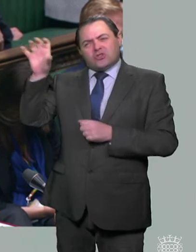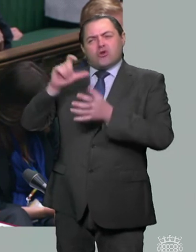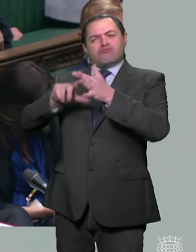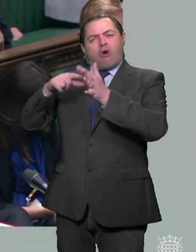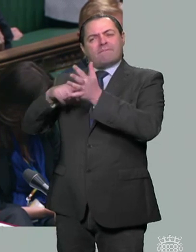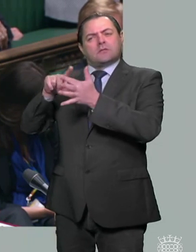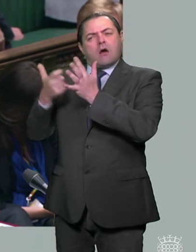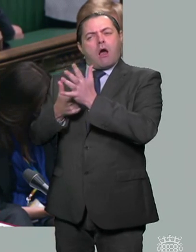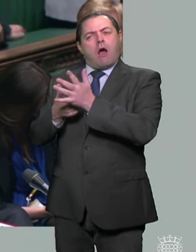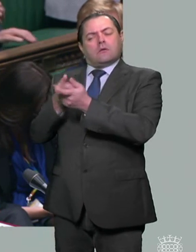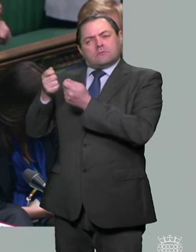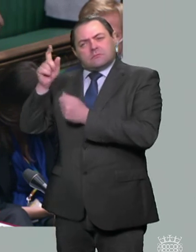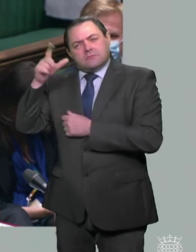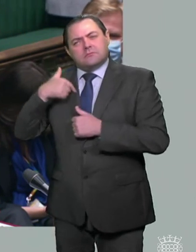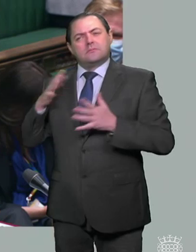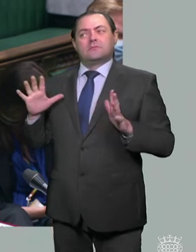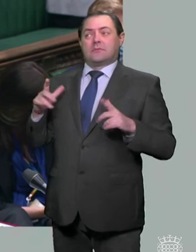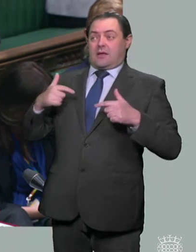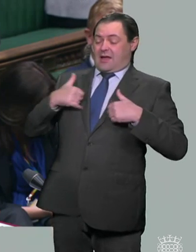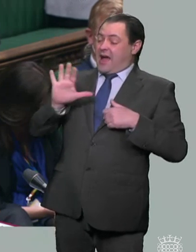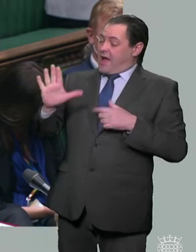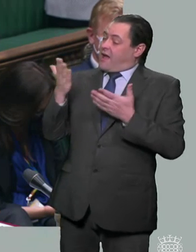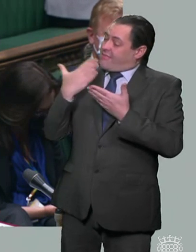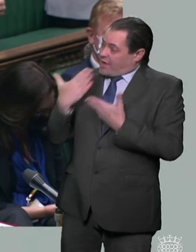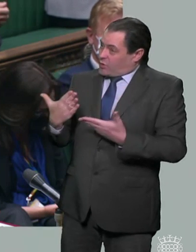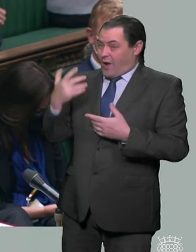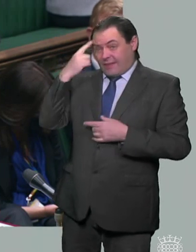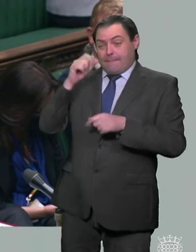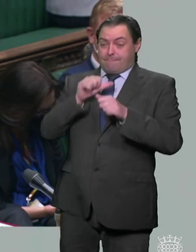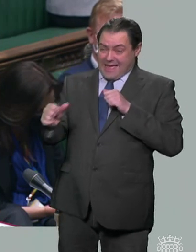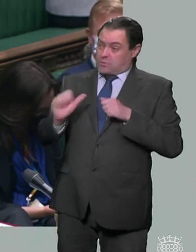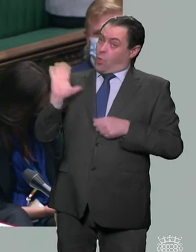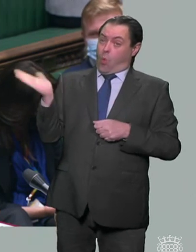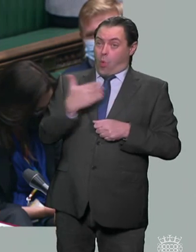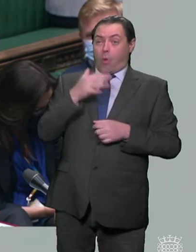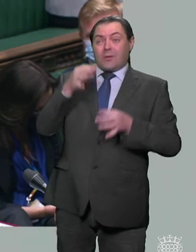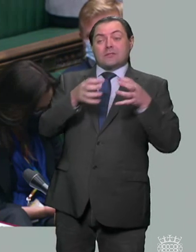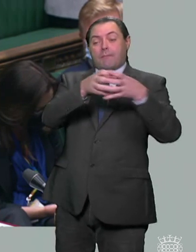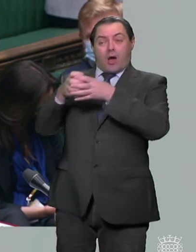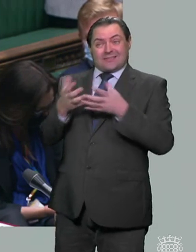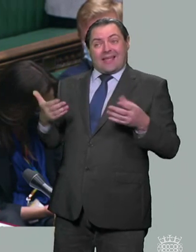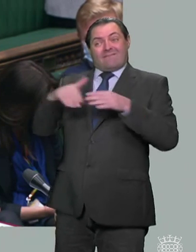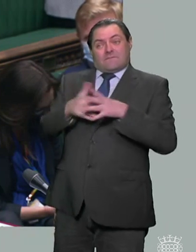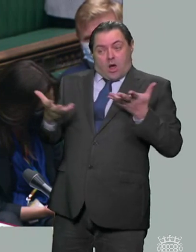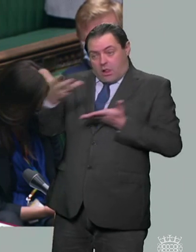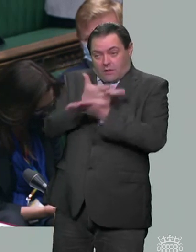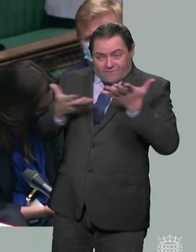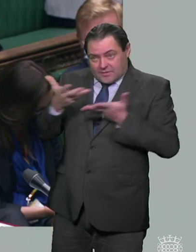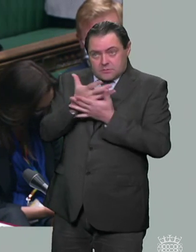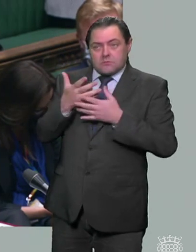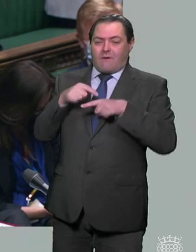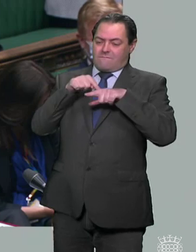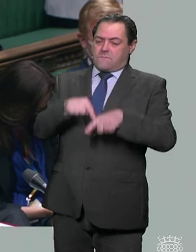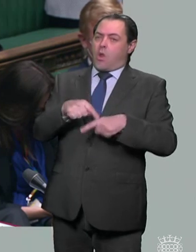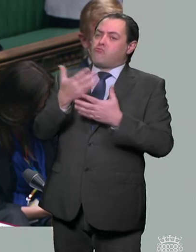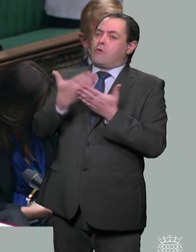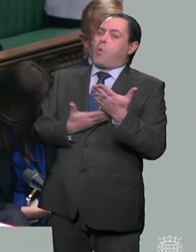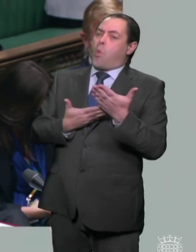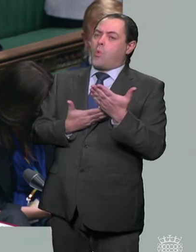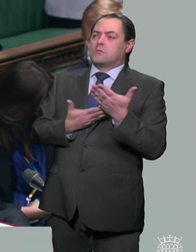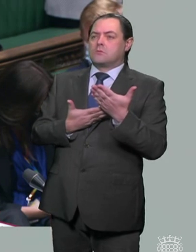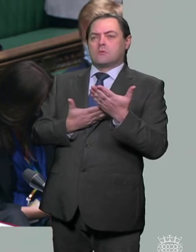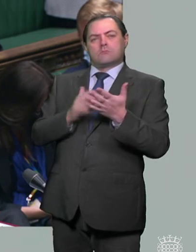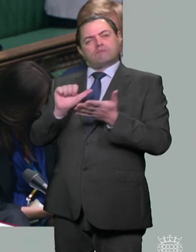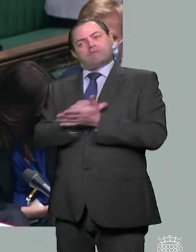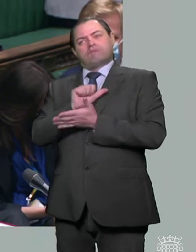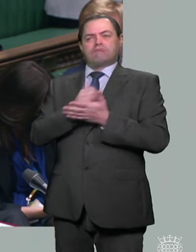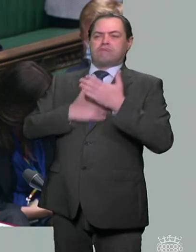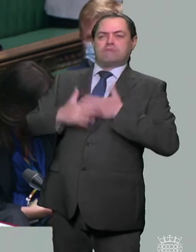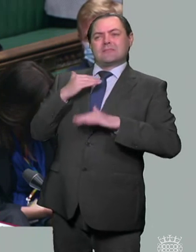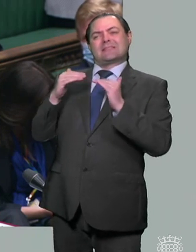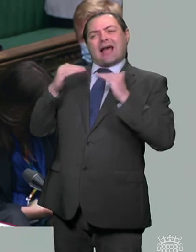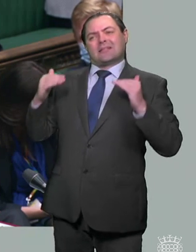What I think we can do is pursue a cross-party approach, based on the report of the independent Committee on Standards in Public Life, which has much of profit in it.